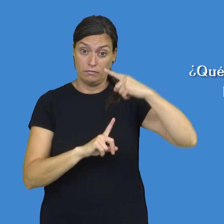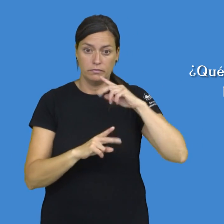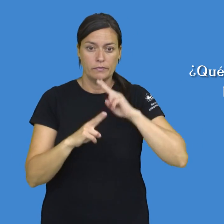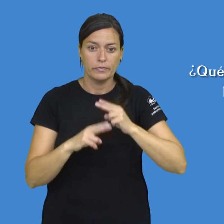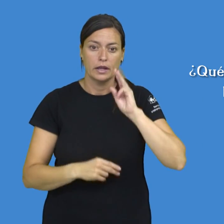nombre